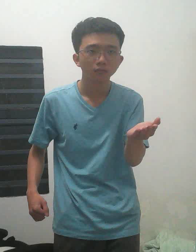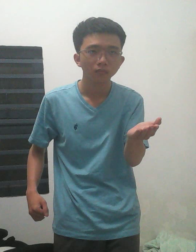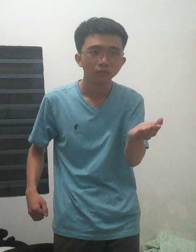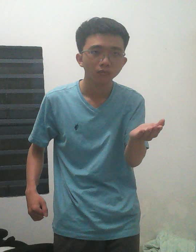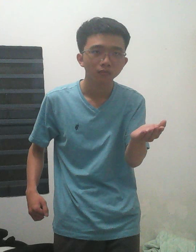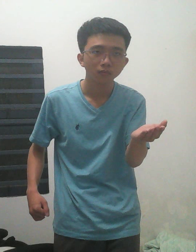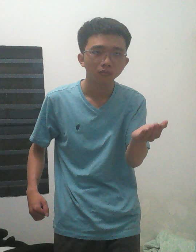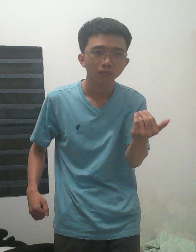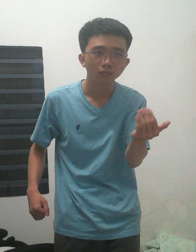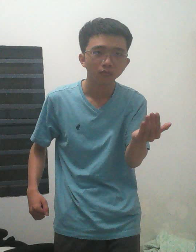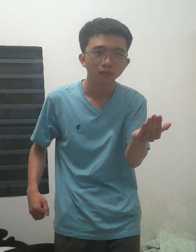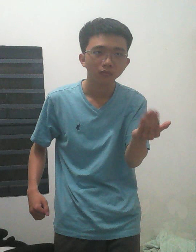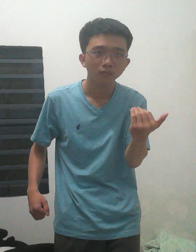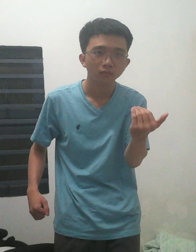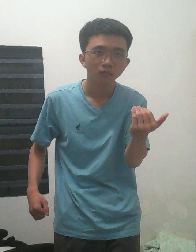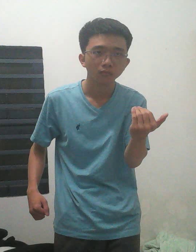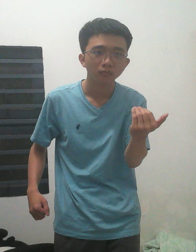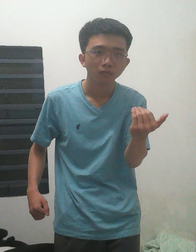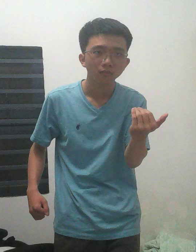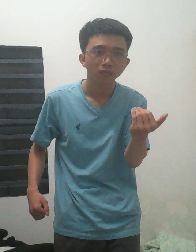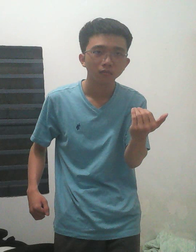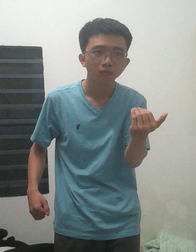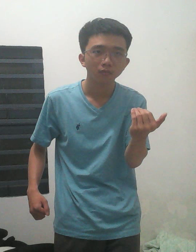yeu cau